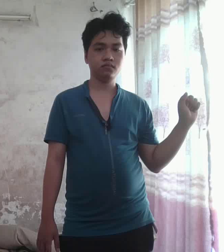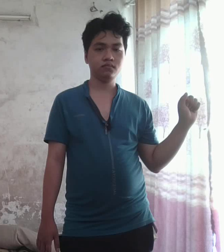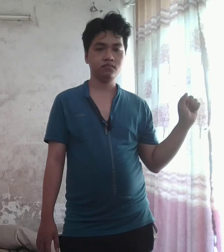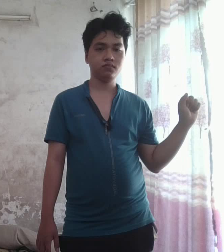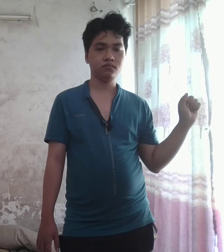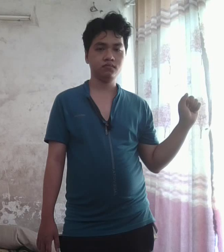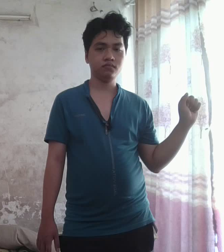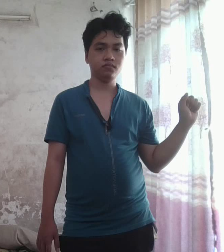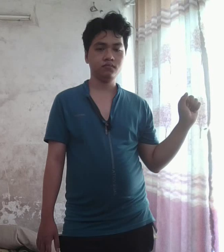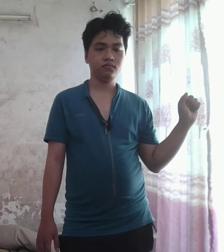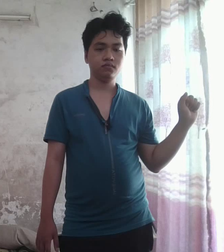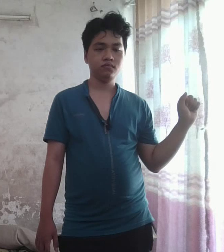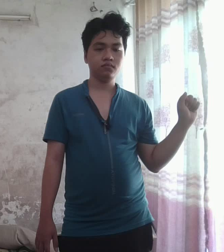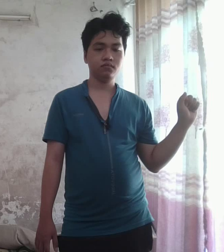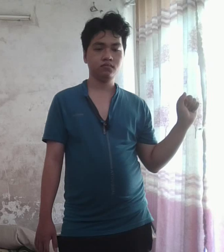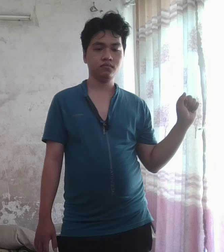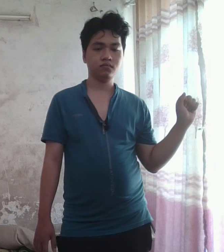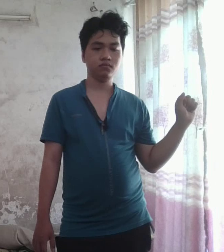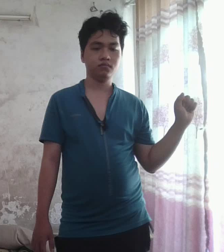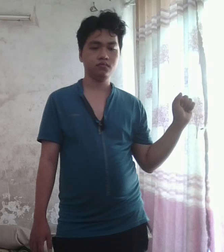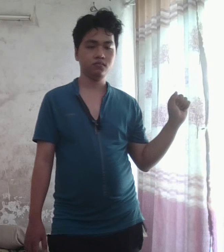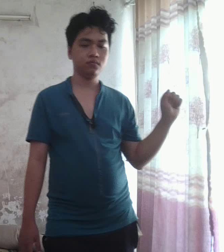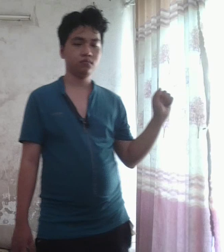a